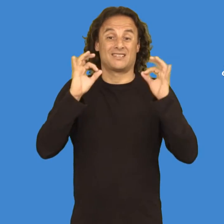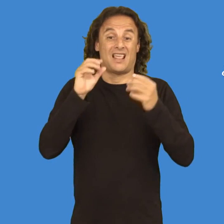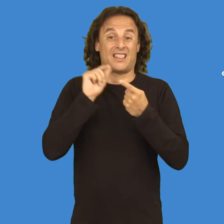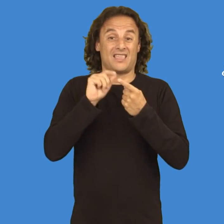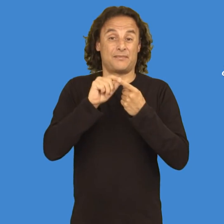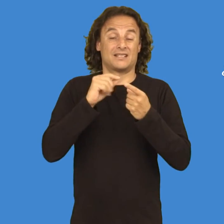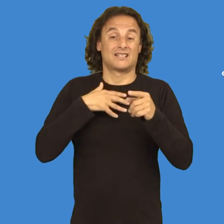diabetes